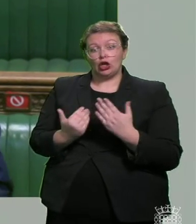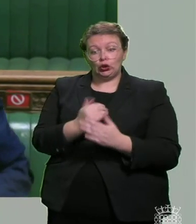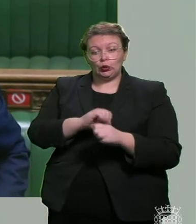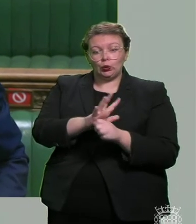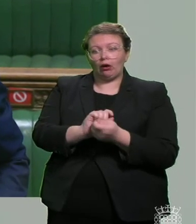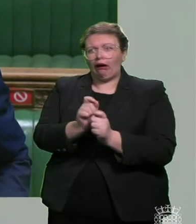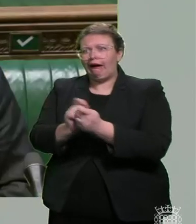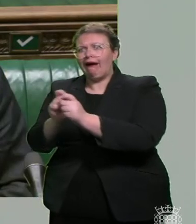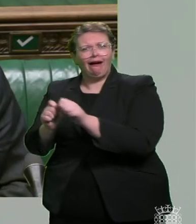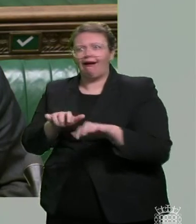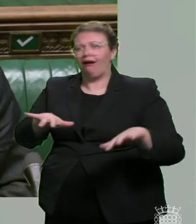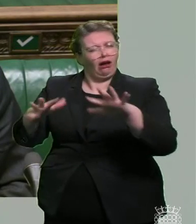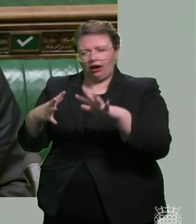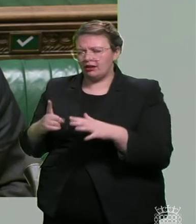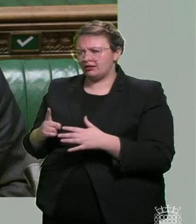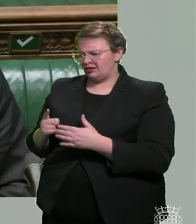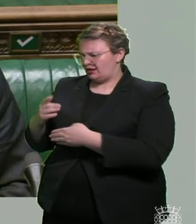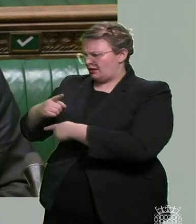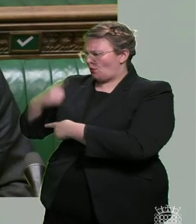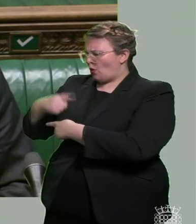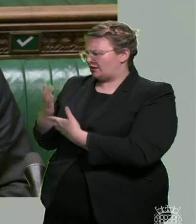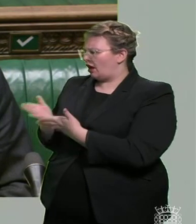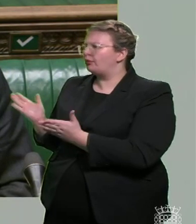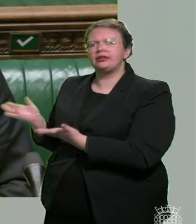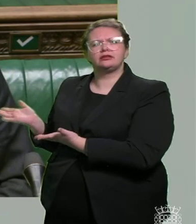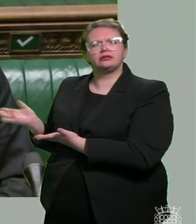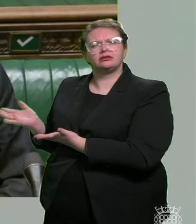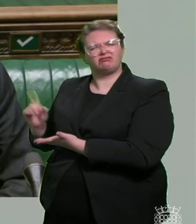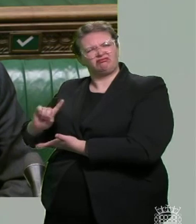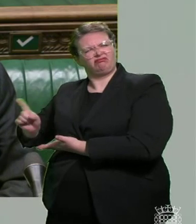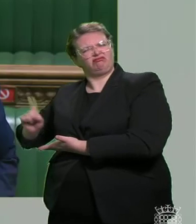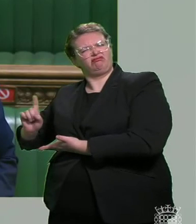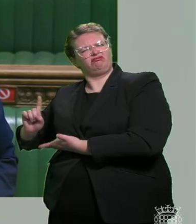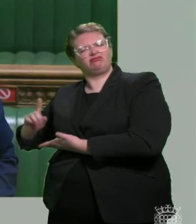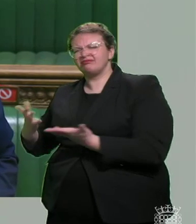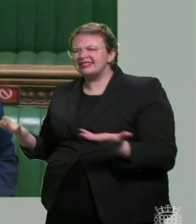Everybody knows there are exceptions whatever the quarantine regime.